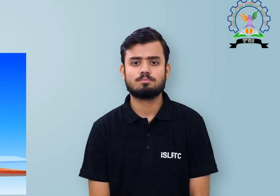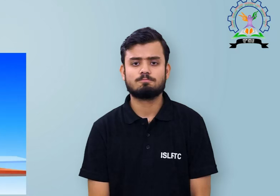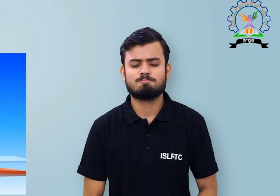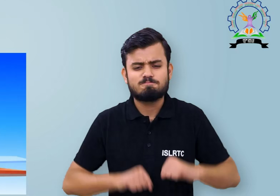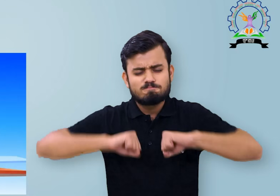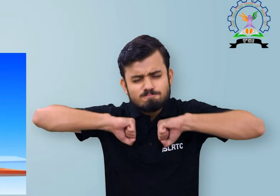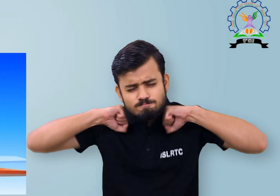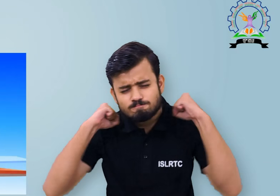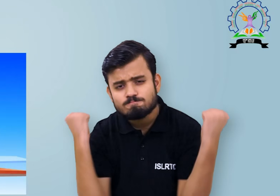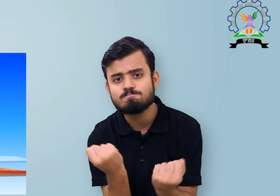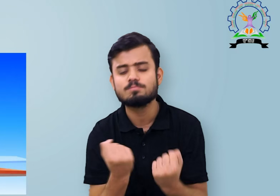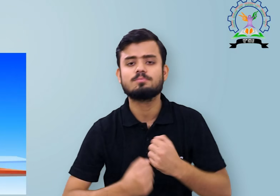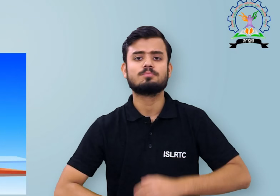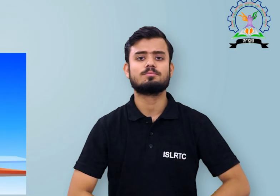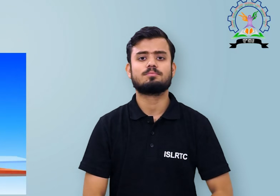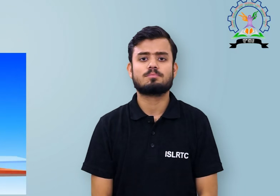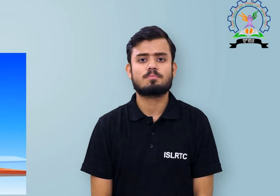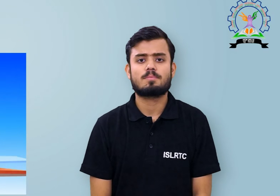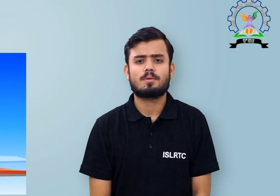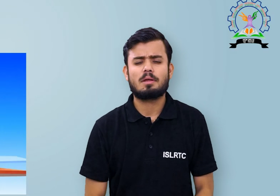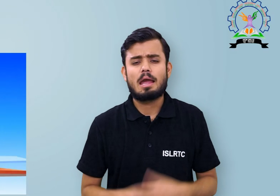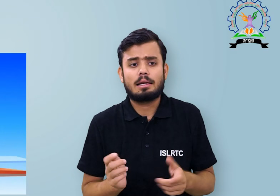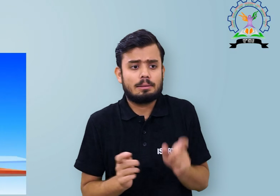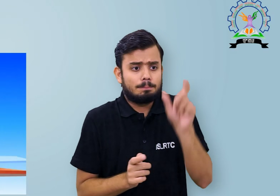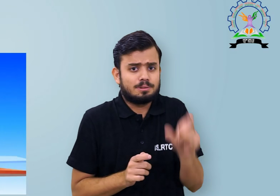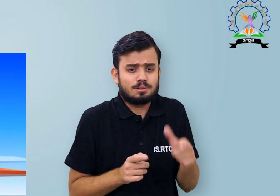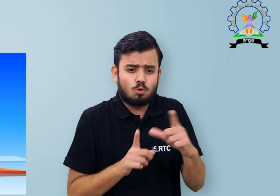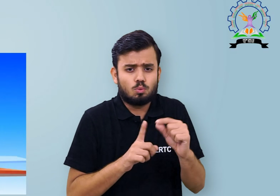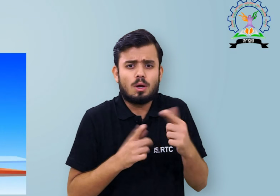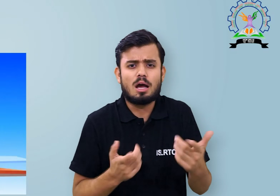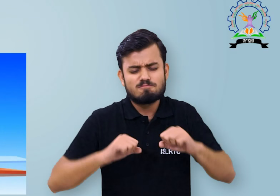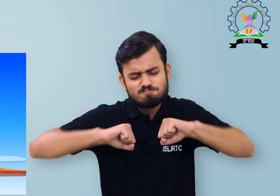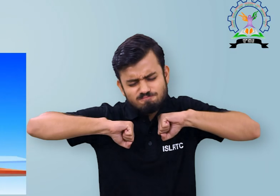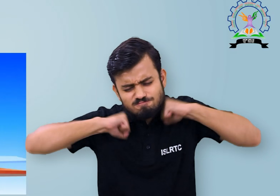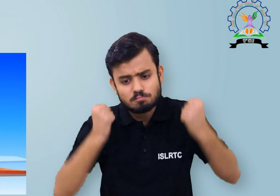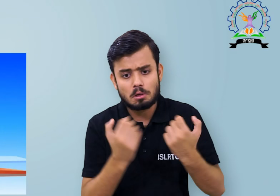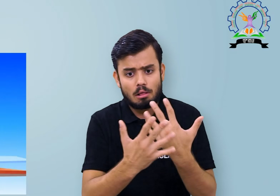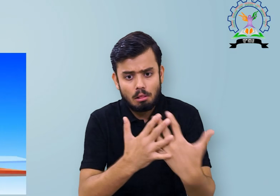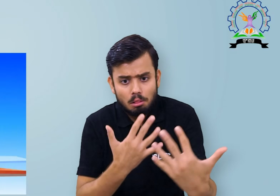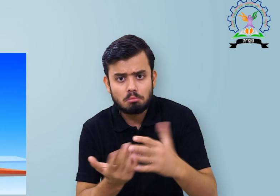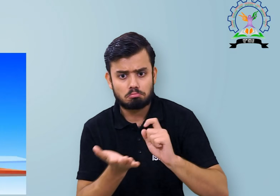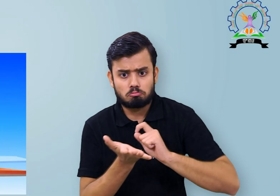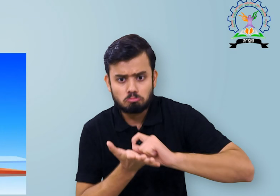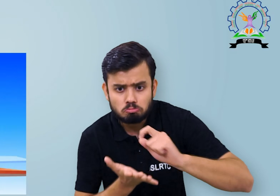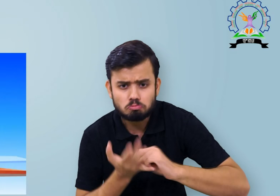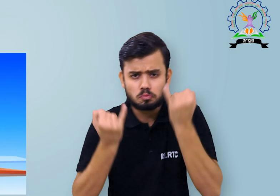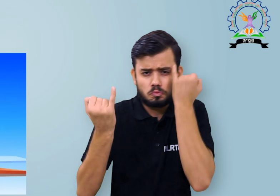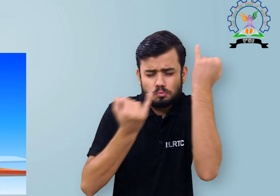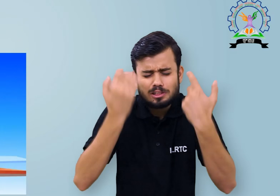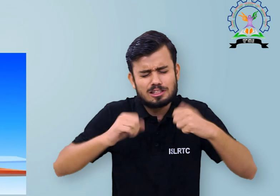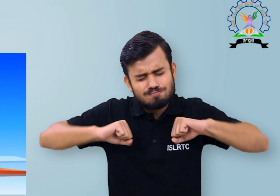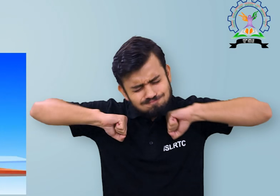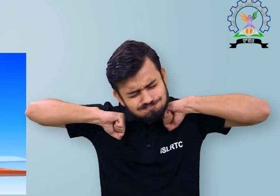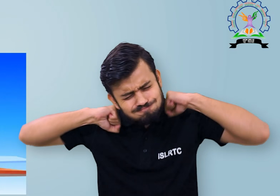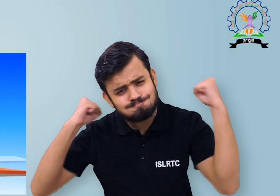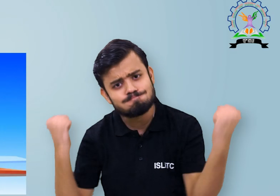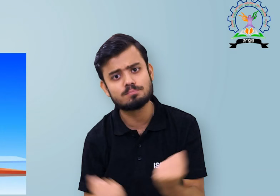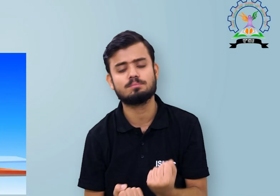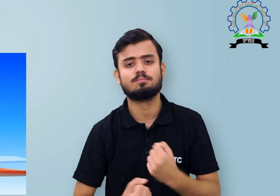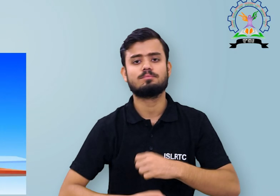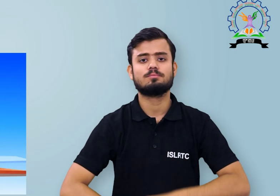Exert To make a physical or mental effort.